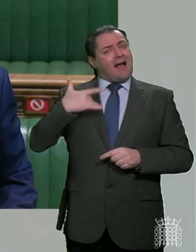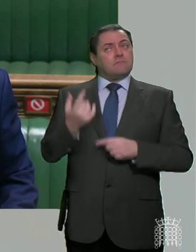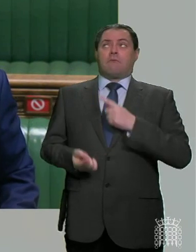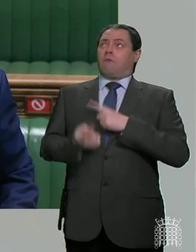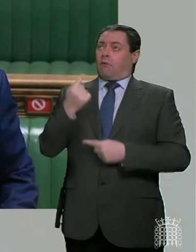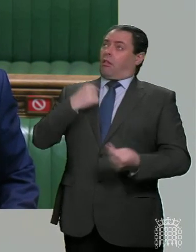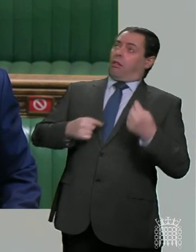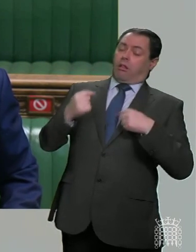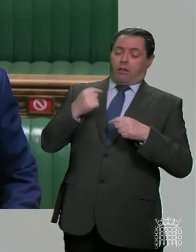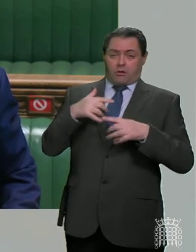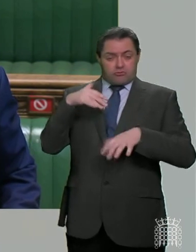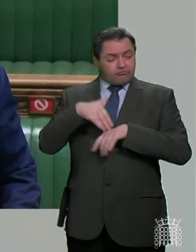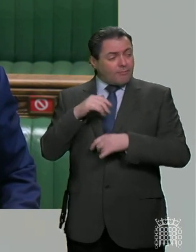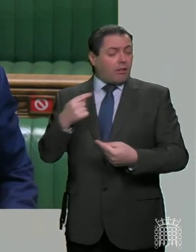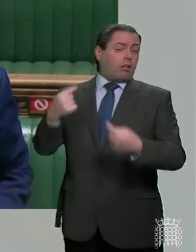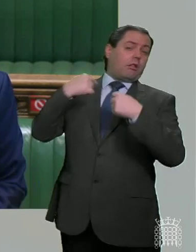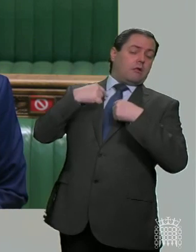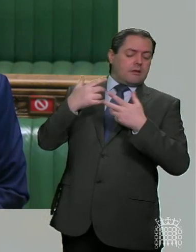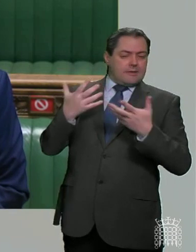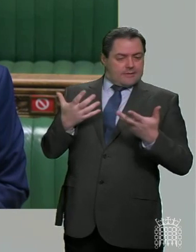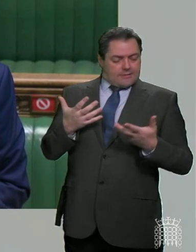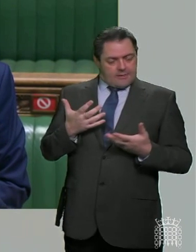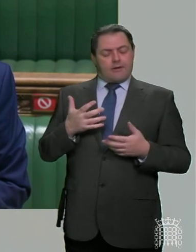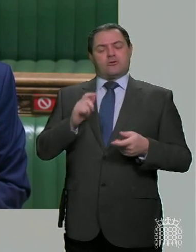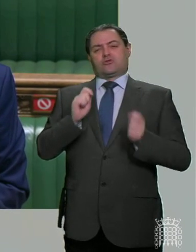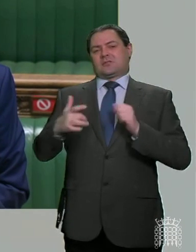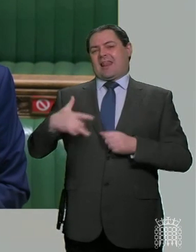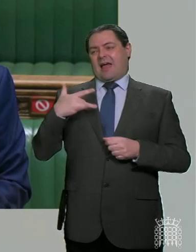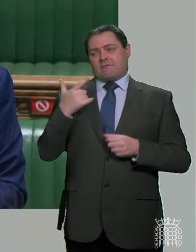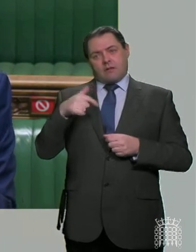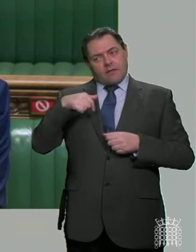This week, Labour published a 10-point plan. We published a victims’ law.